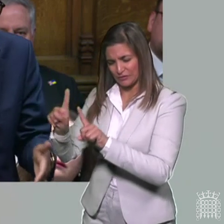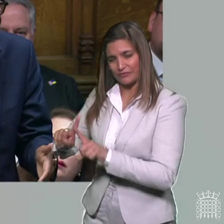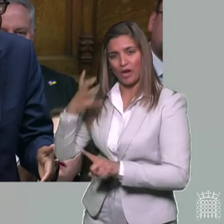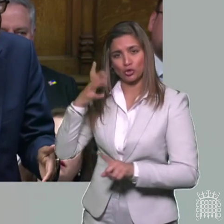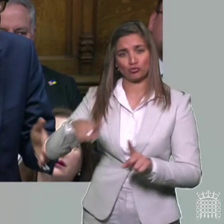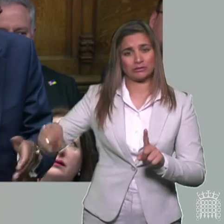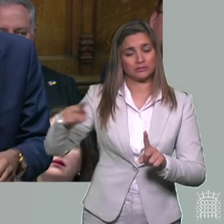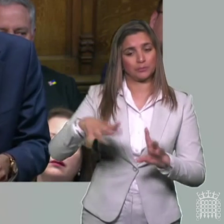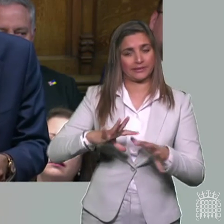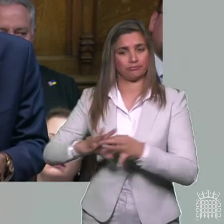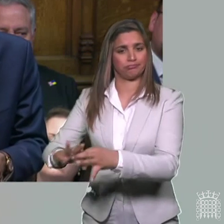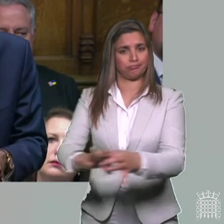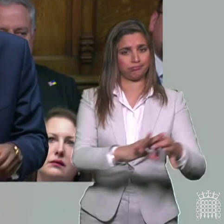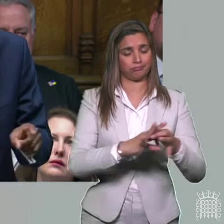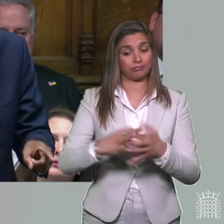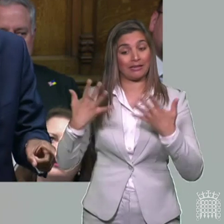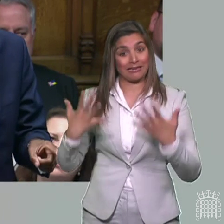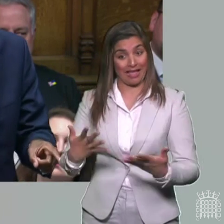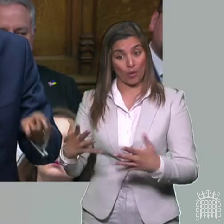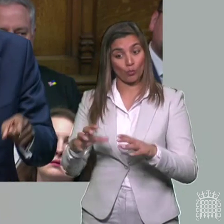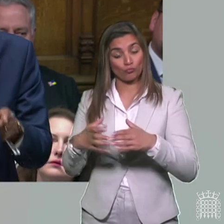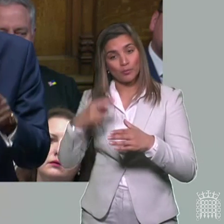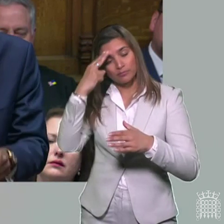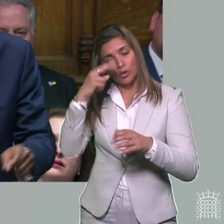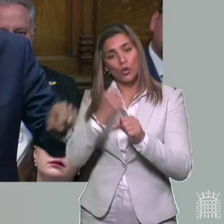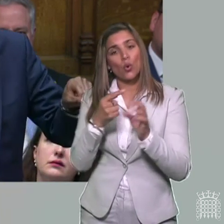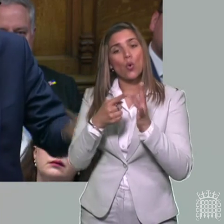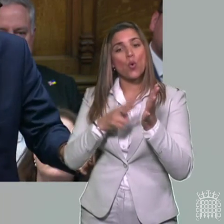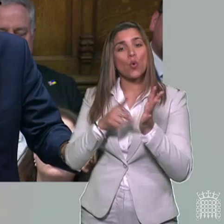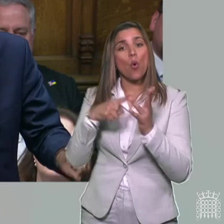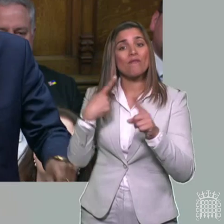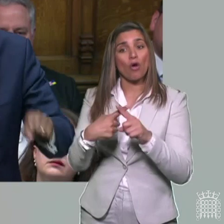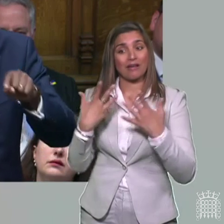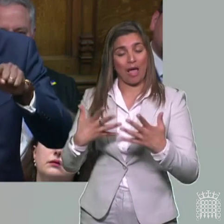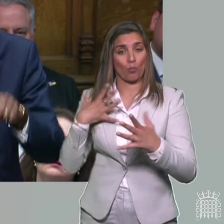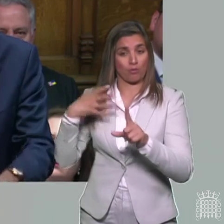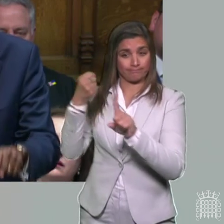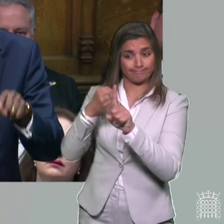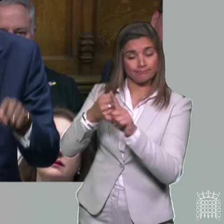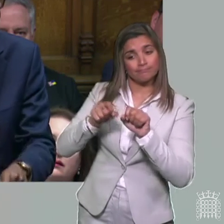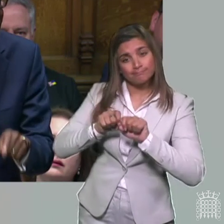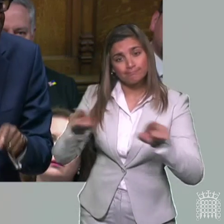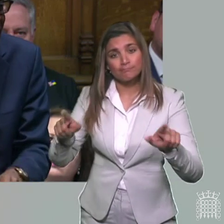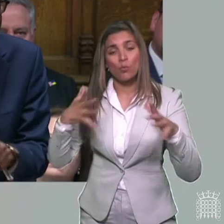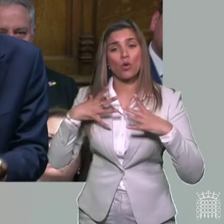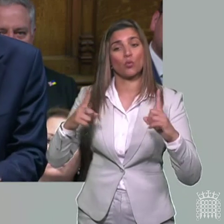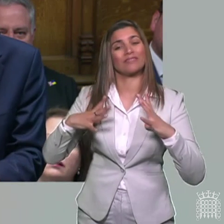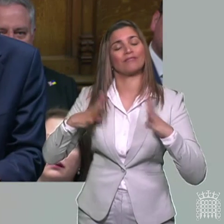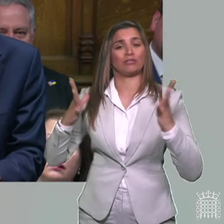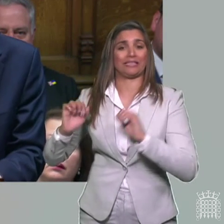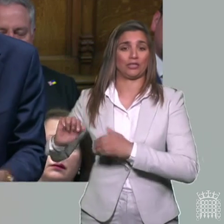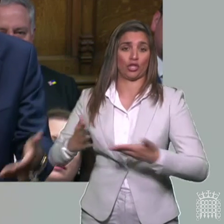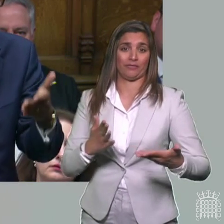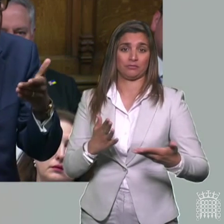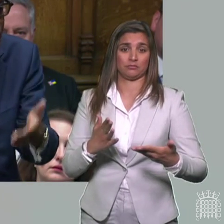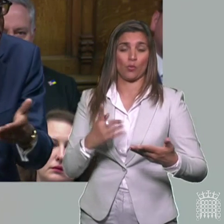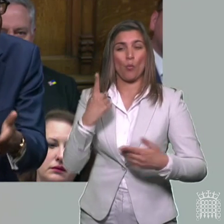Today, Govox is launching its campaign to offer its services free to over 1,000 state secondary schools.